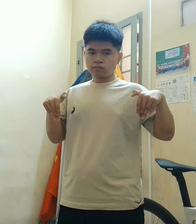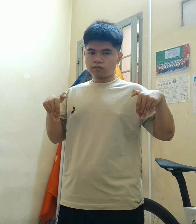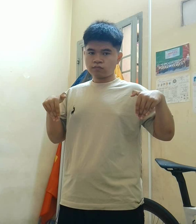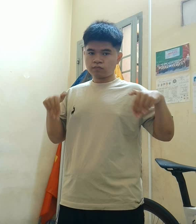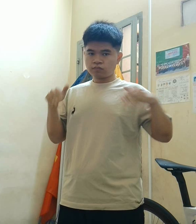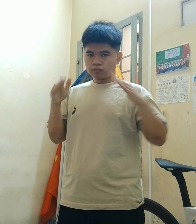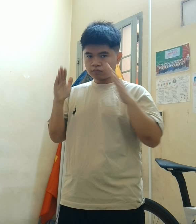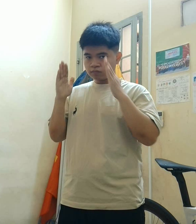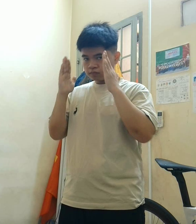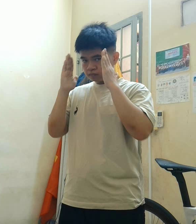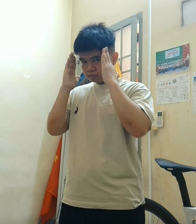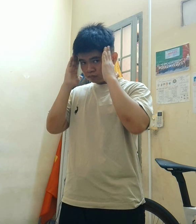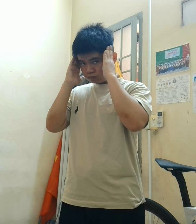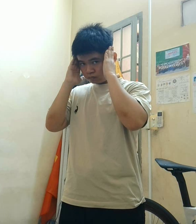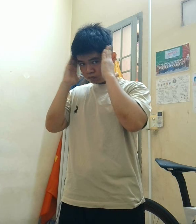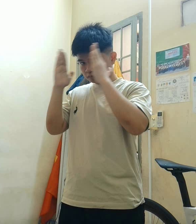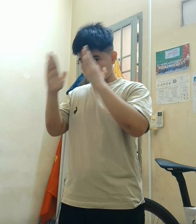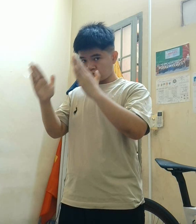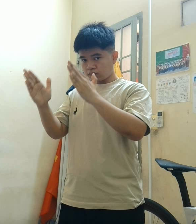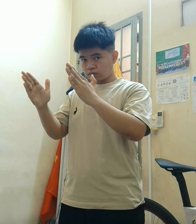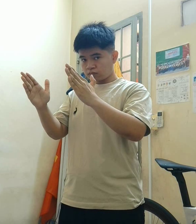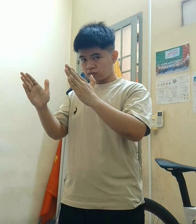quan tam